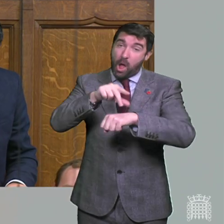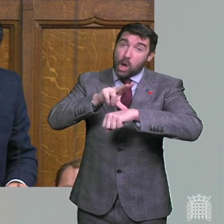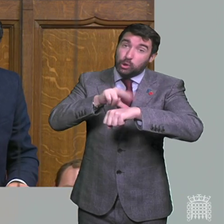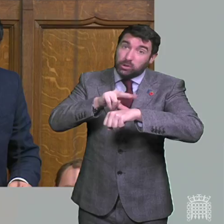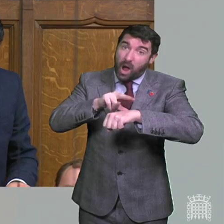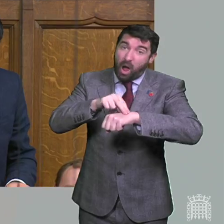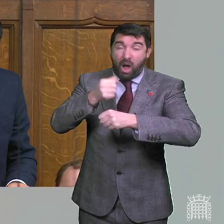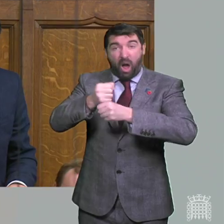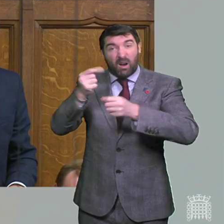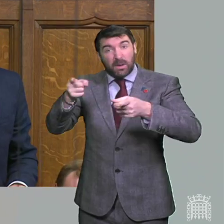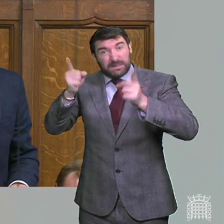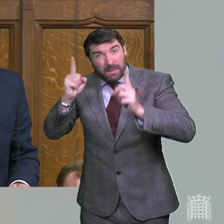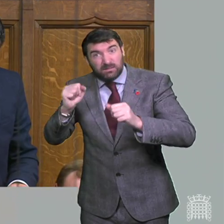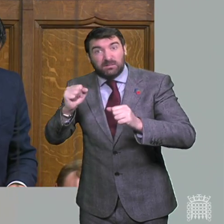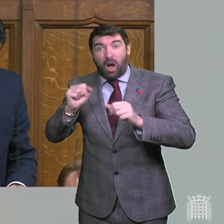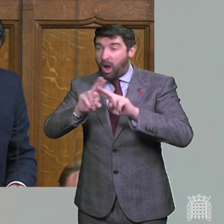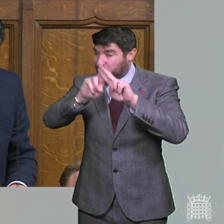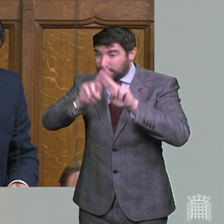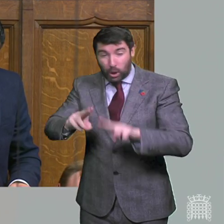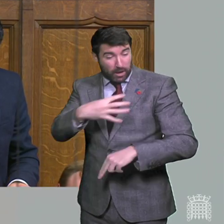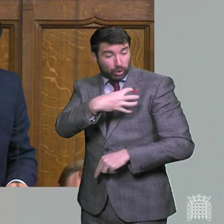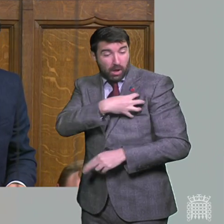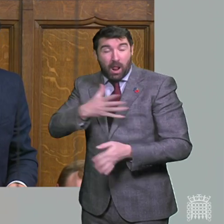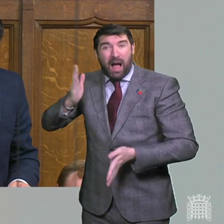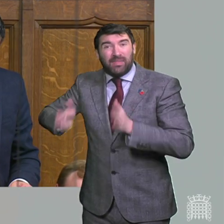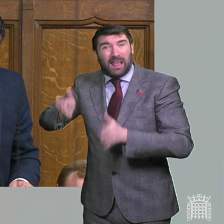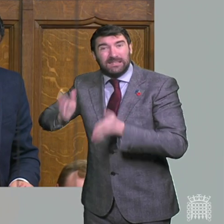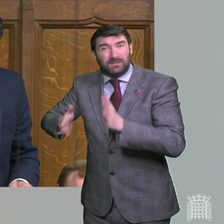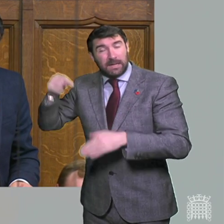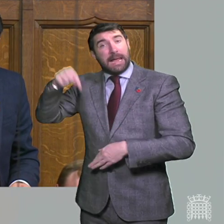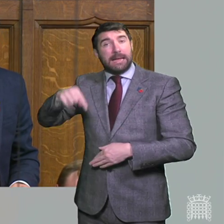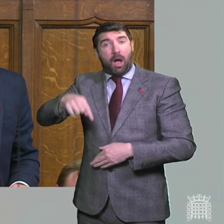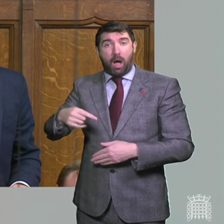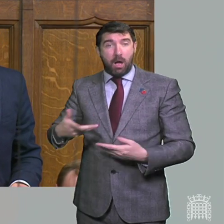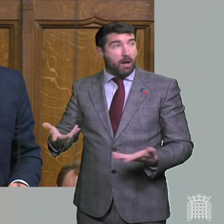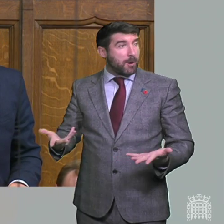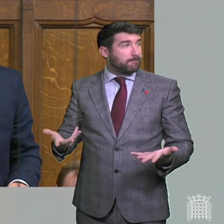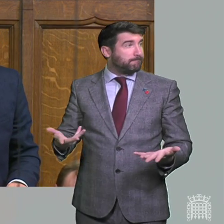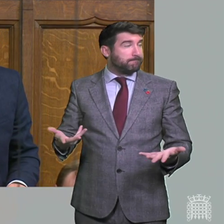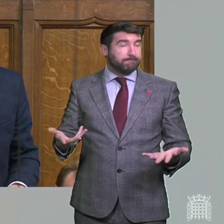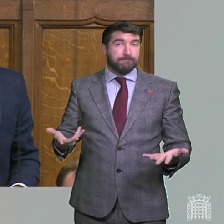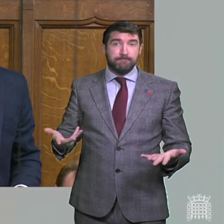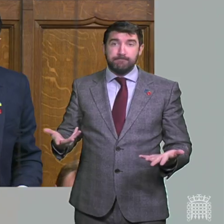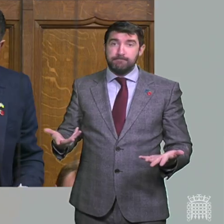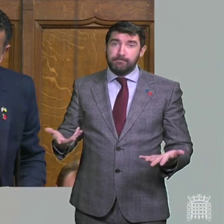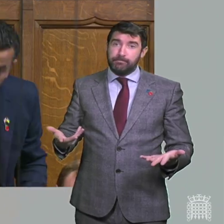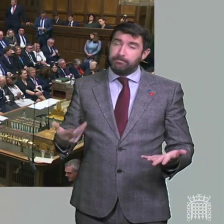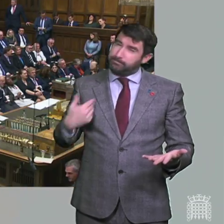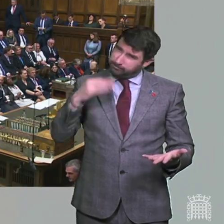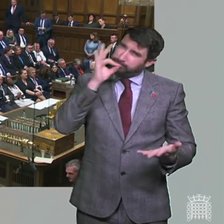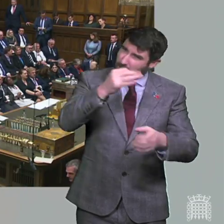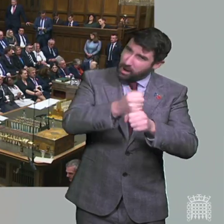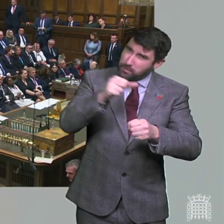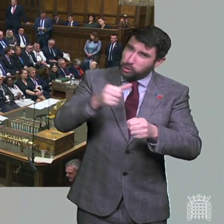Can the Prime Minister assure the House that our Government will do more to support those highly skilled individuals in entering the UK workforce?